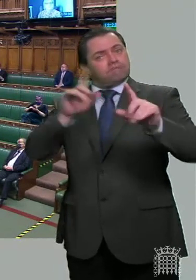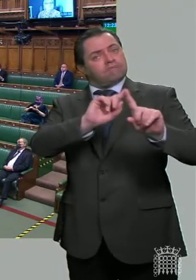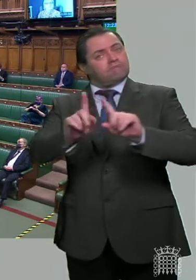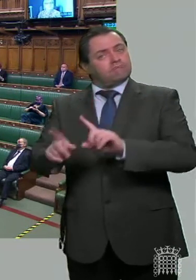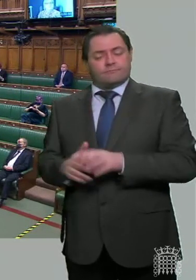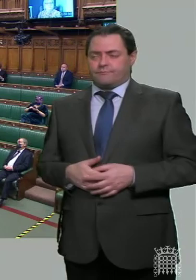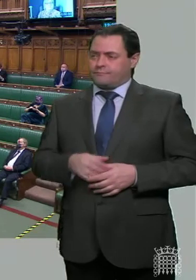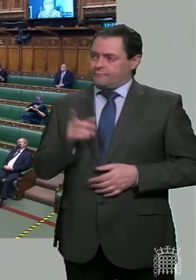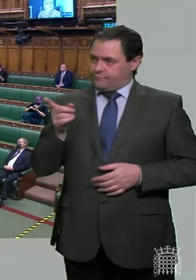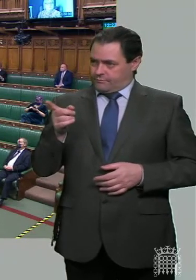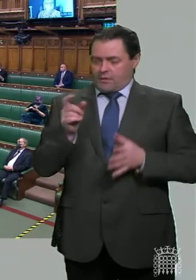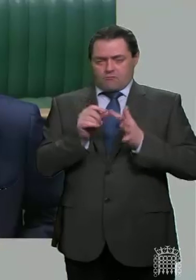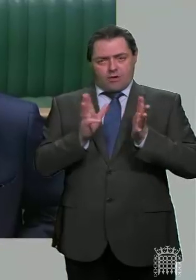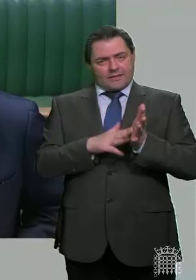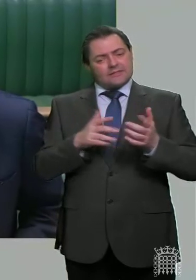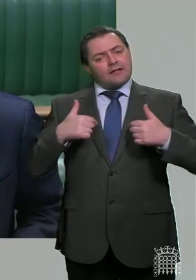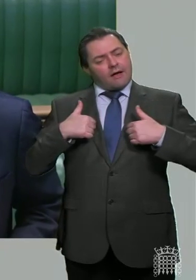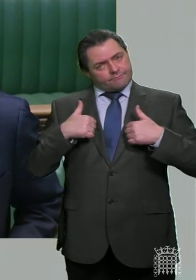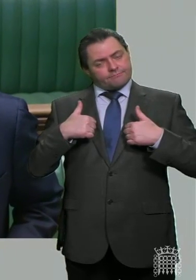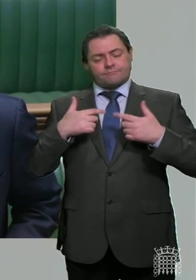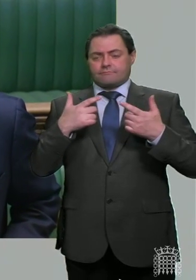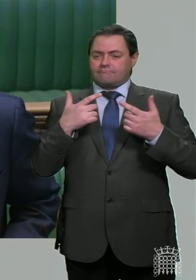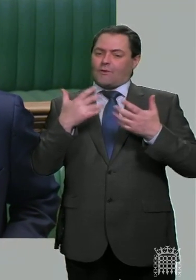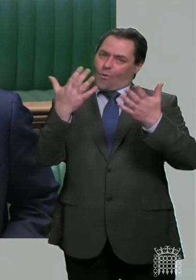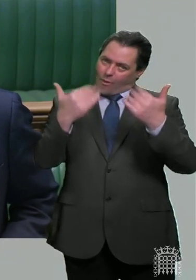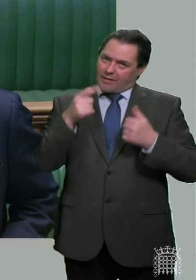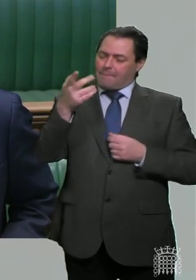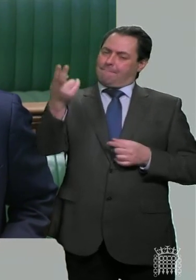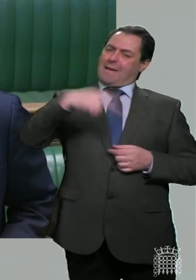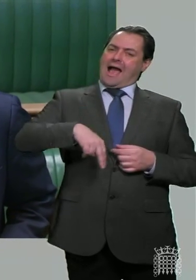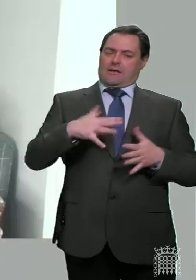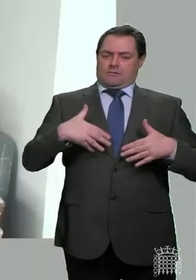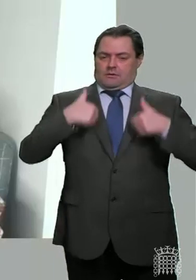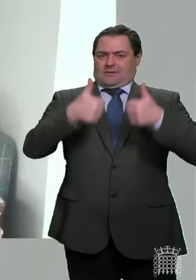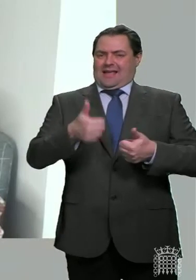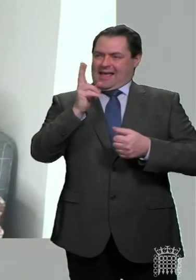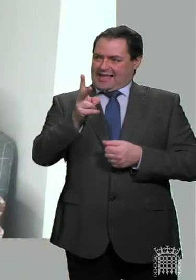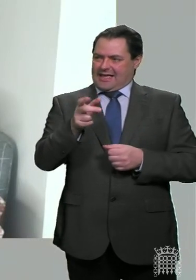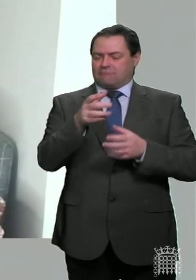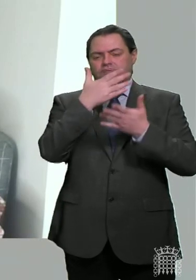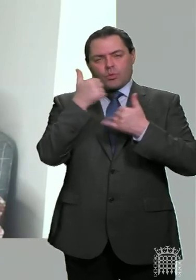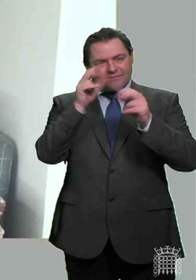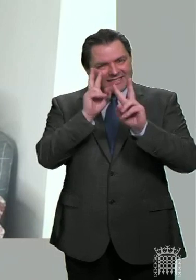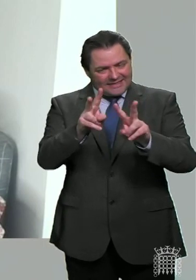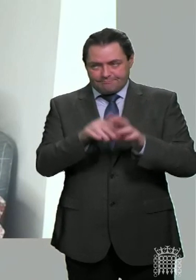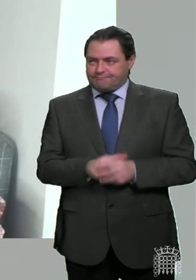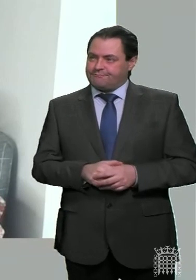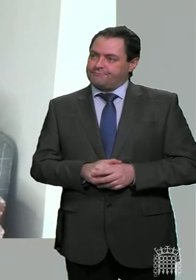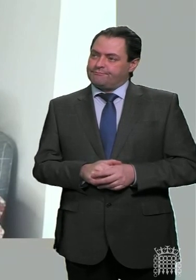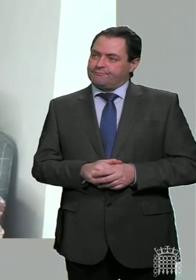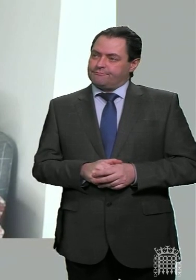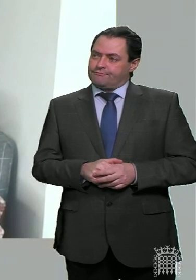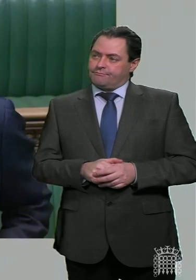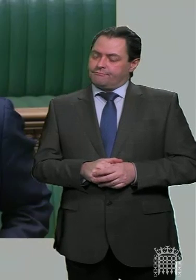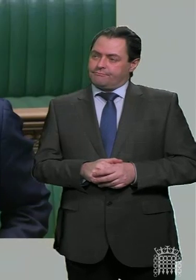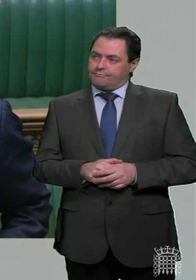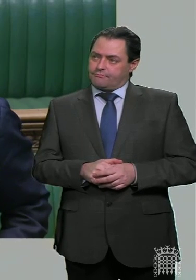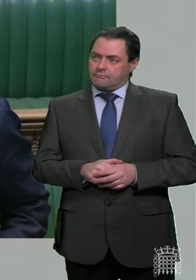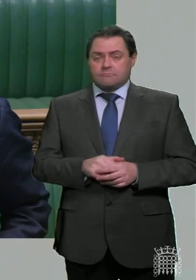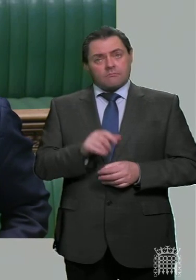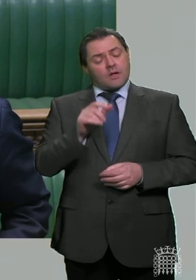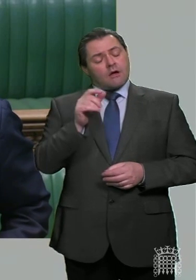I am sure I speak for everybody when I say how much I welcome the honourable Lady back to PMQs—it is great to see her back.